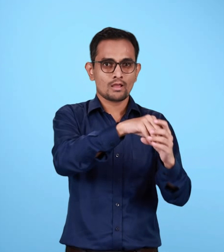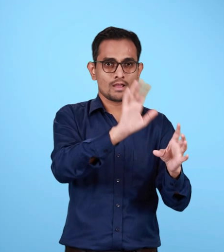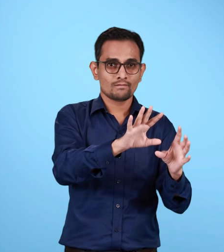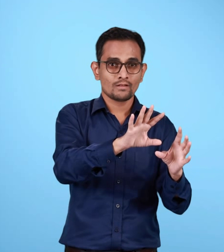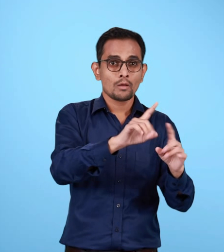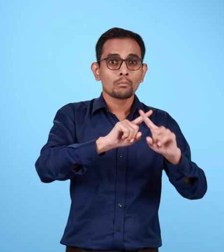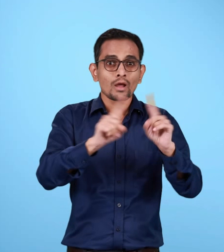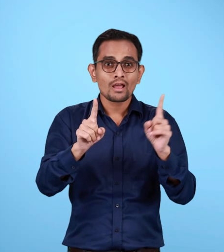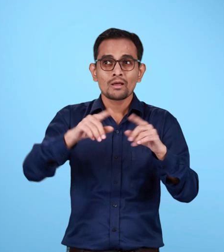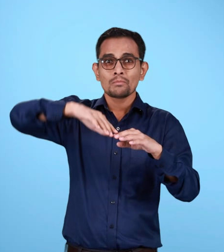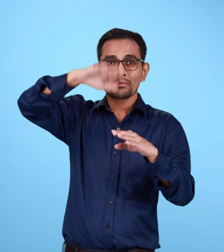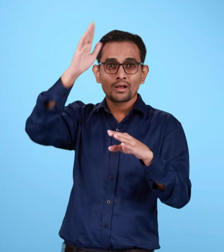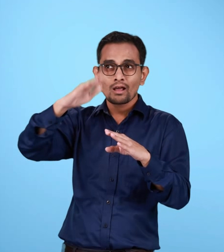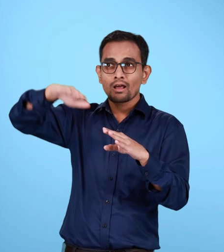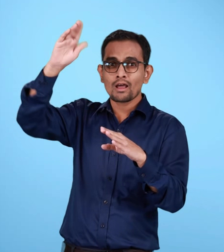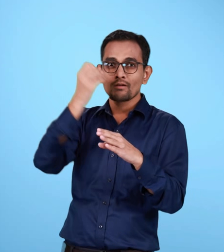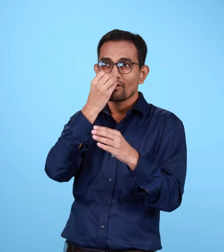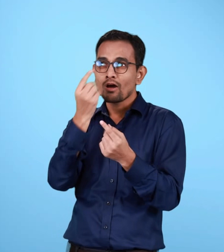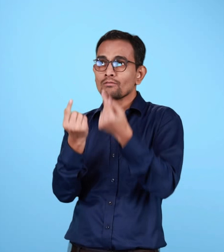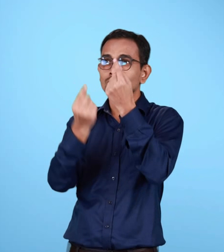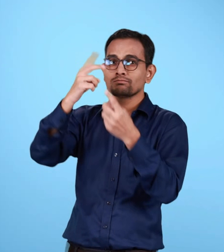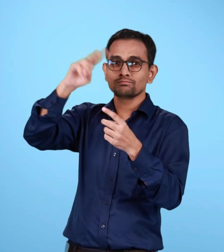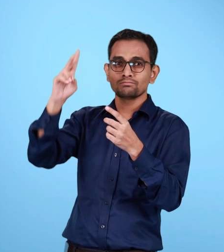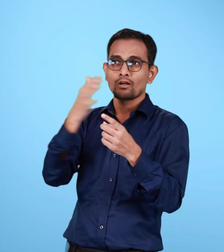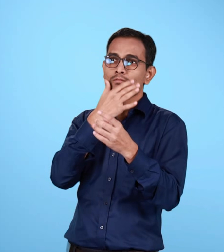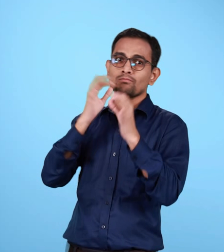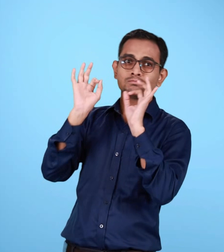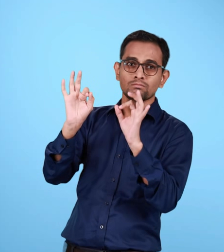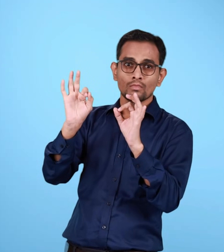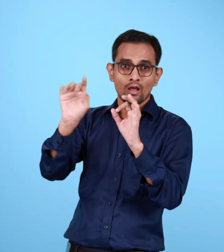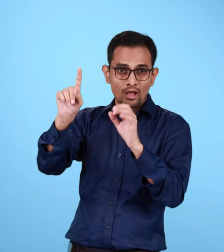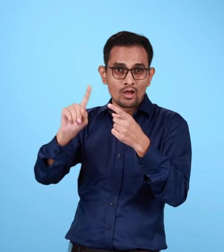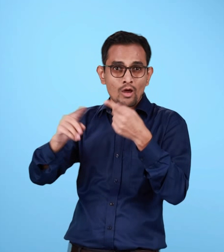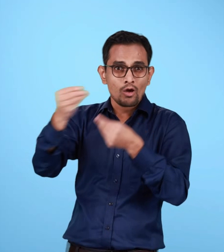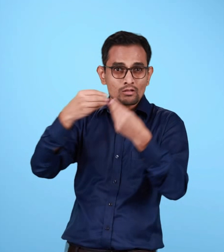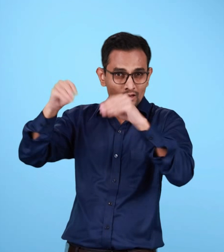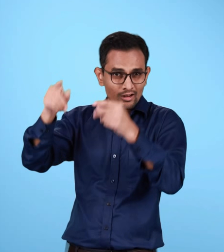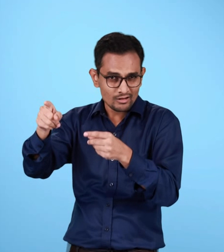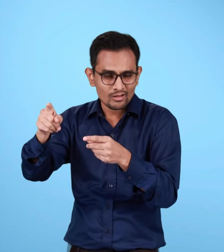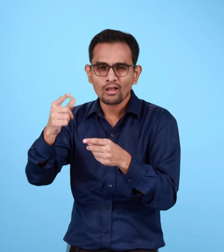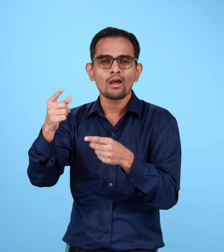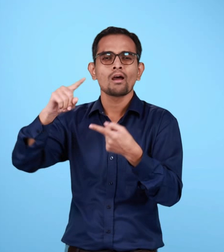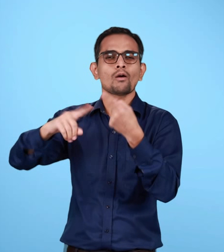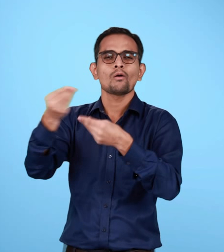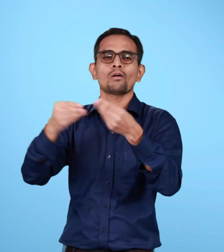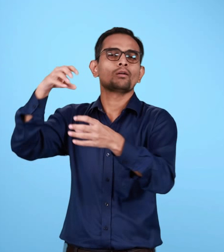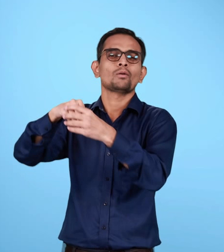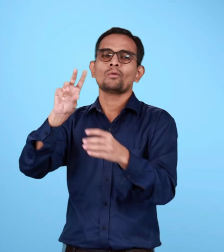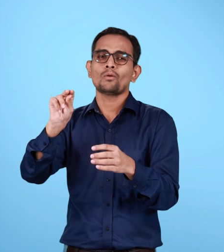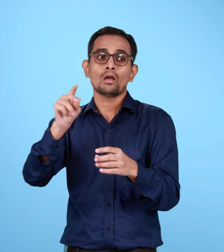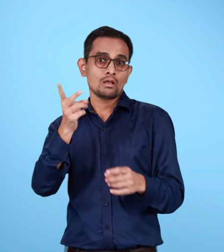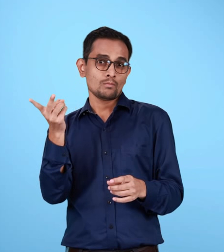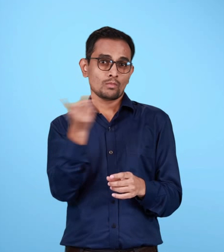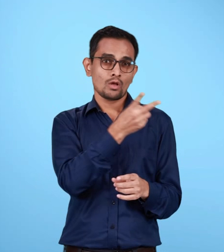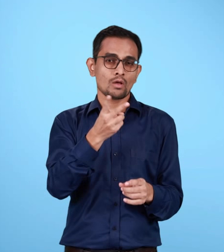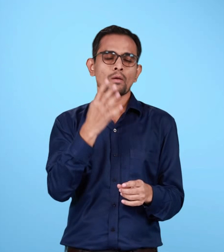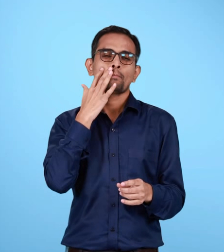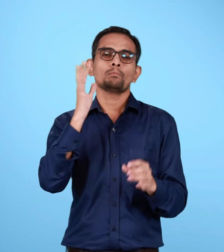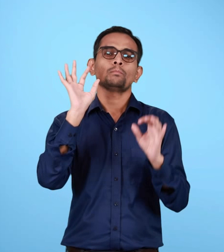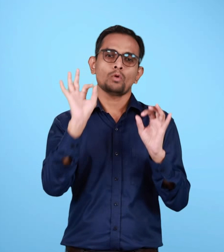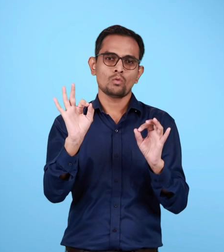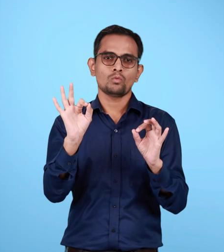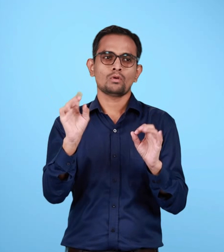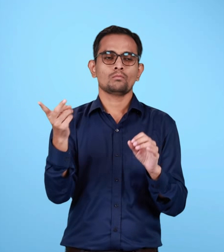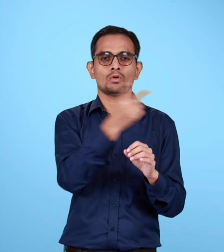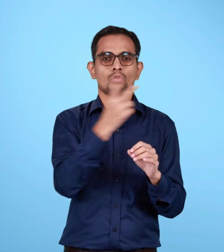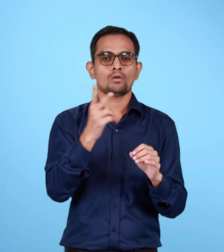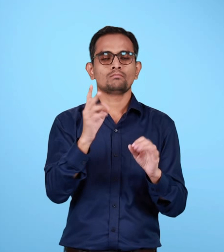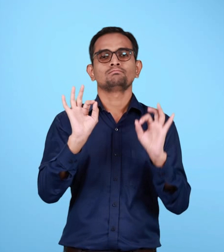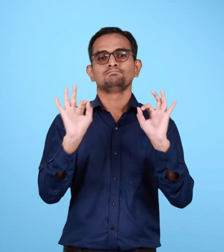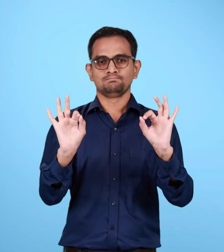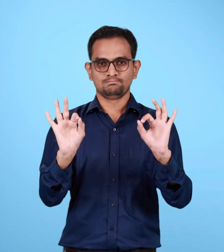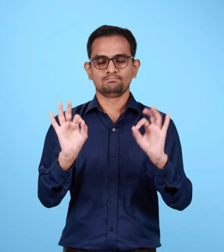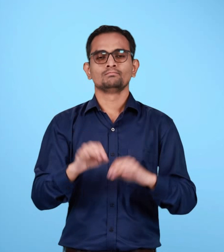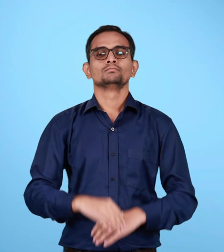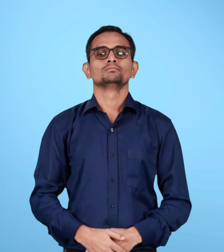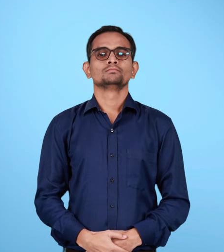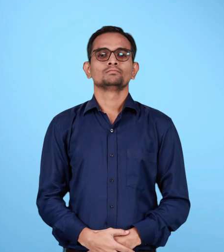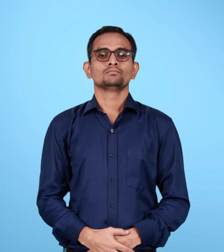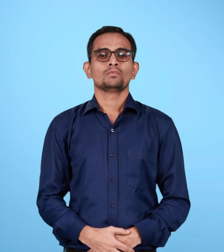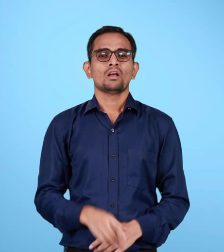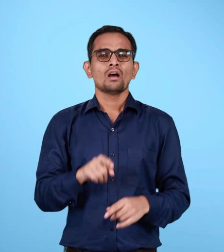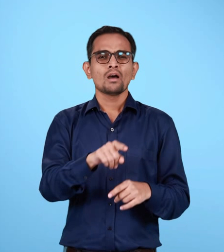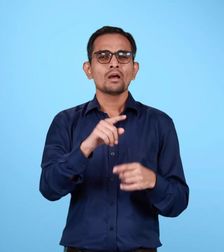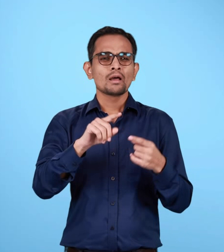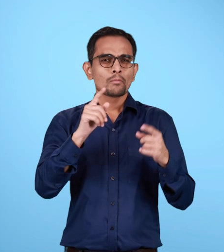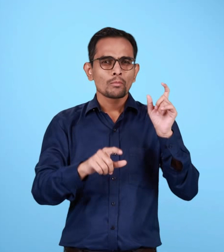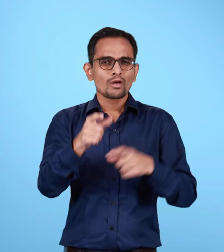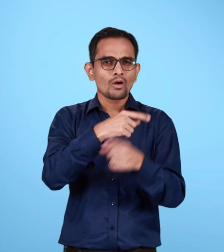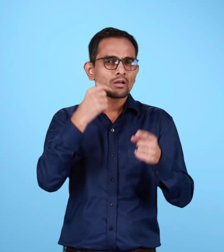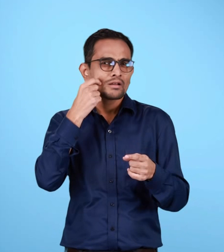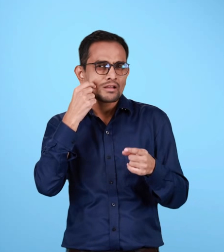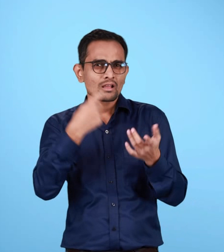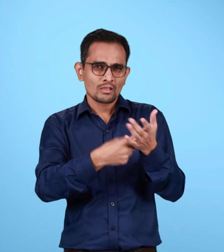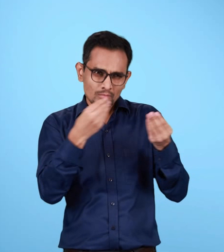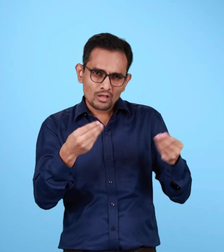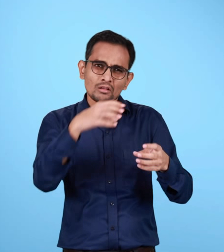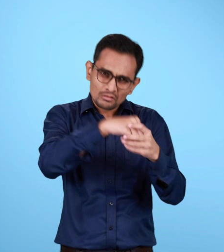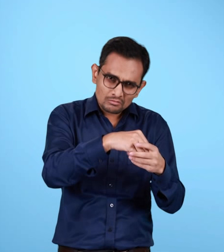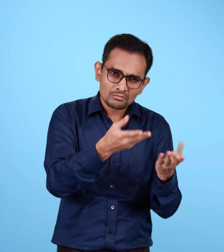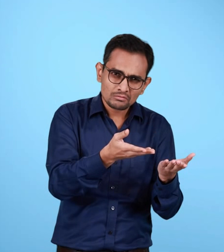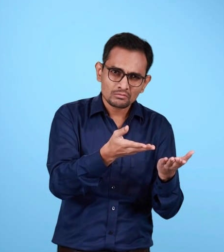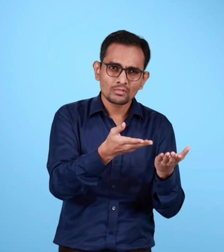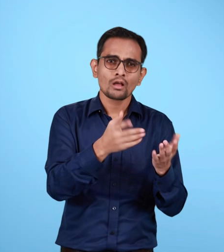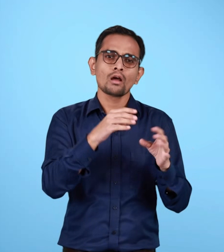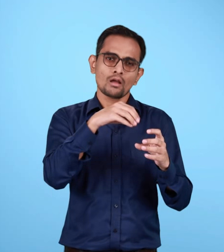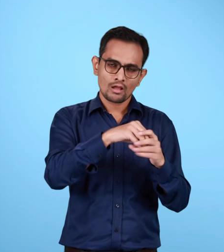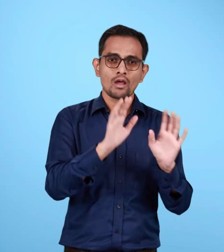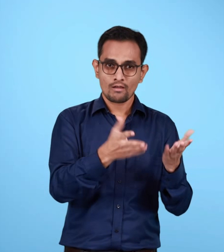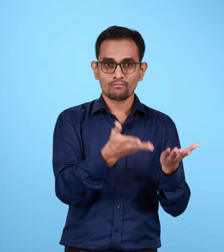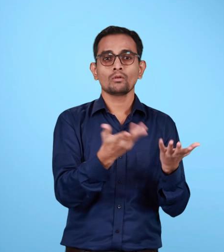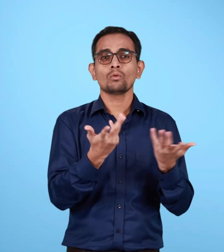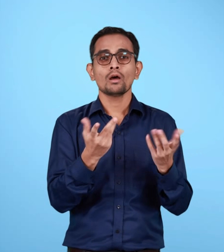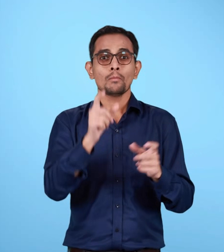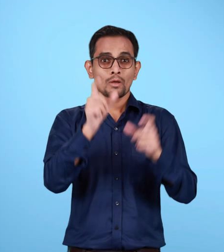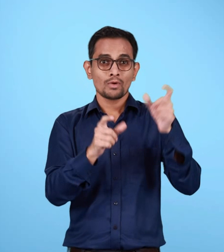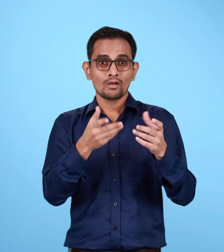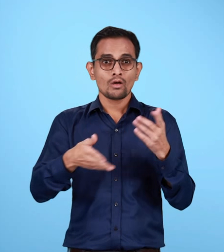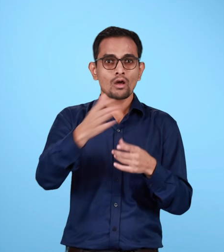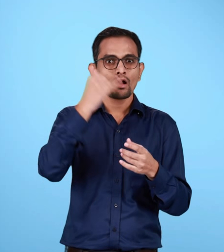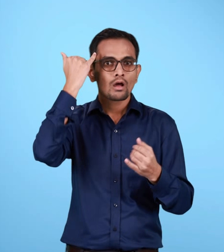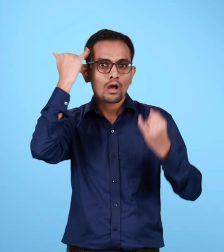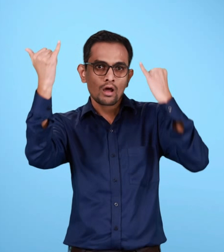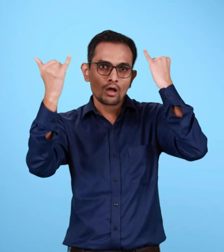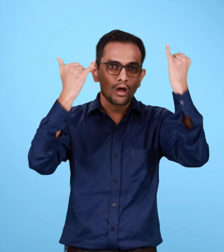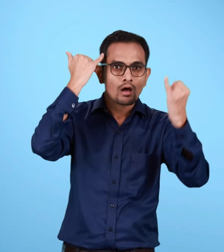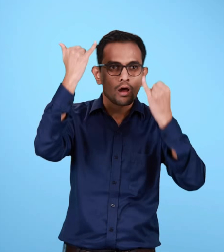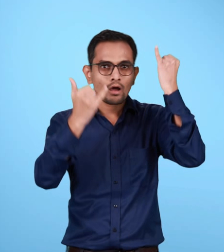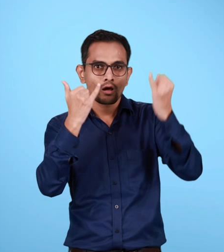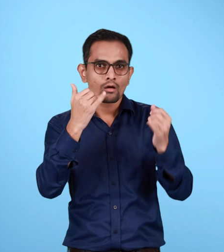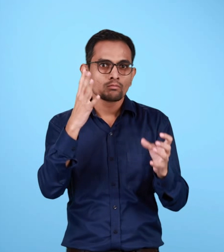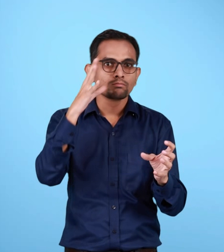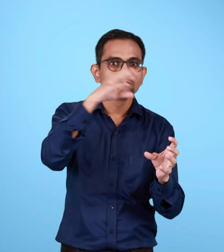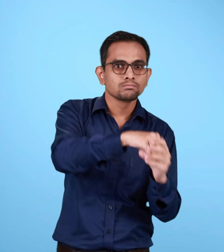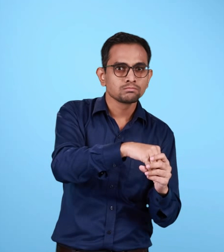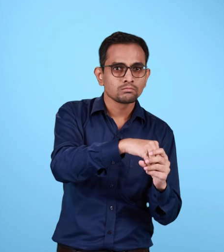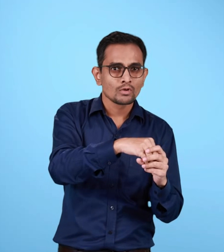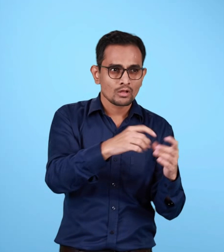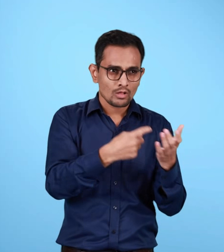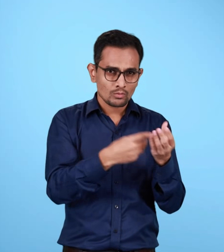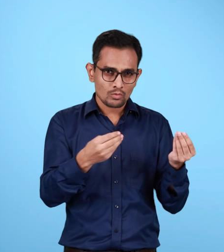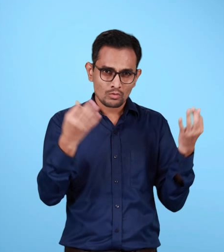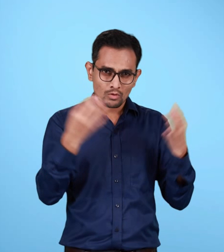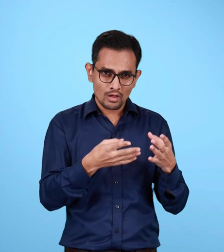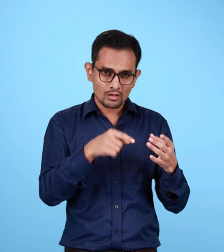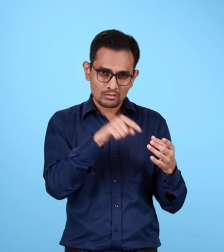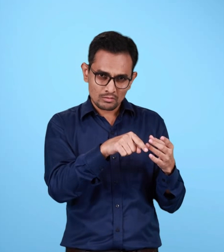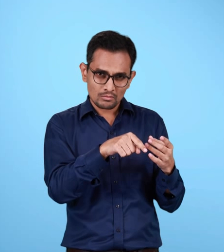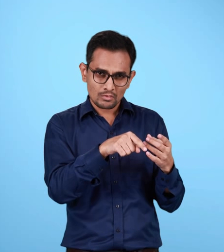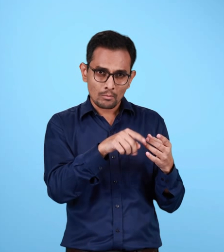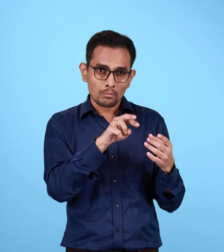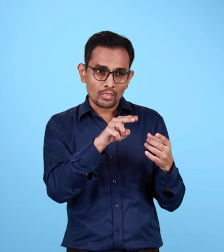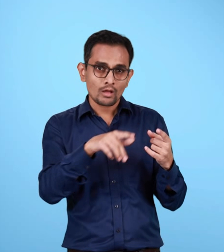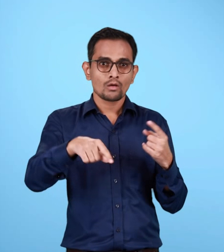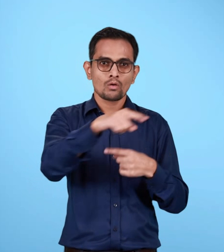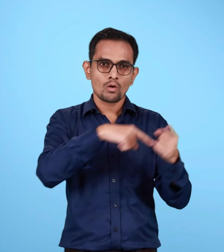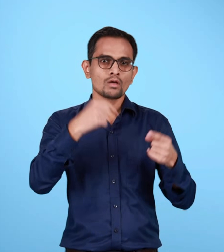while a beautiful landscape may not. But both are important and satisfy human needs. People are also resources because it is their ideas, knowledge, inventions and discoveries that lead to the creation